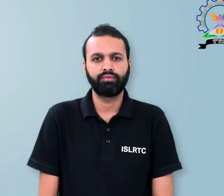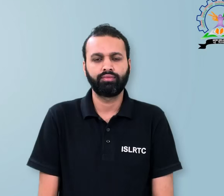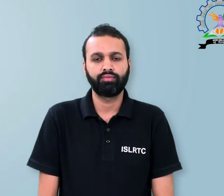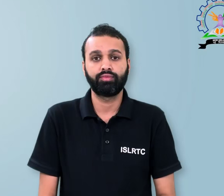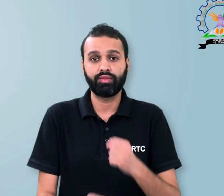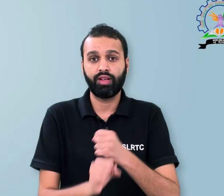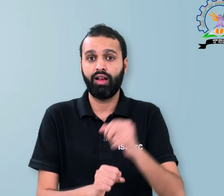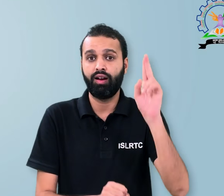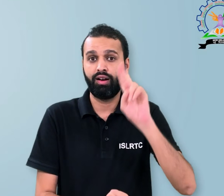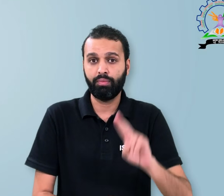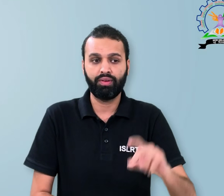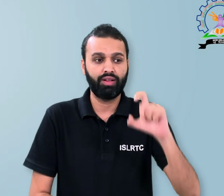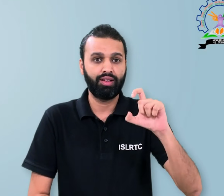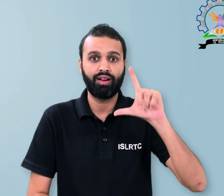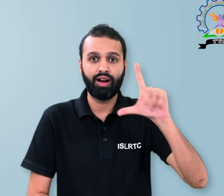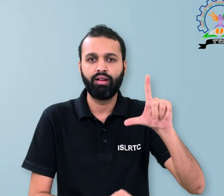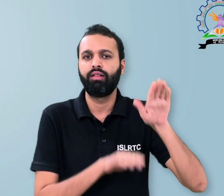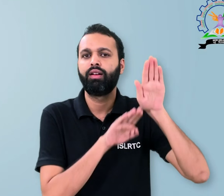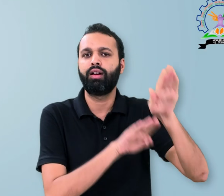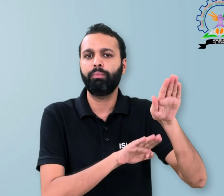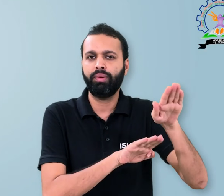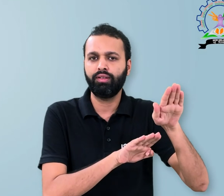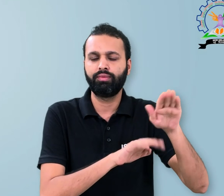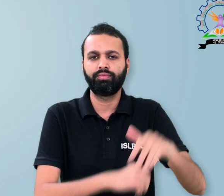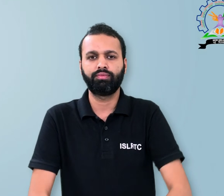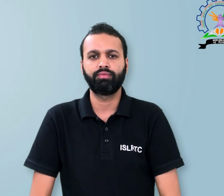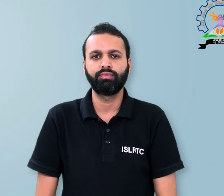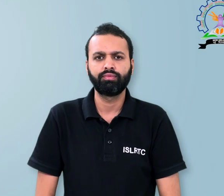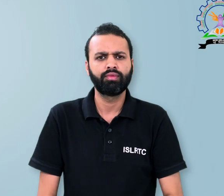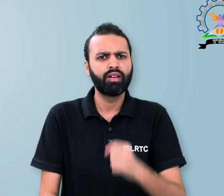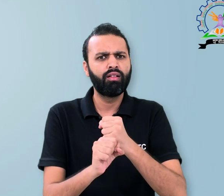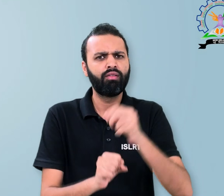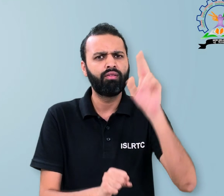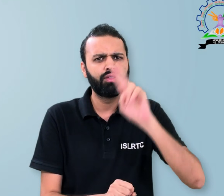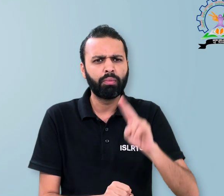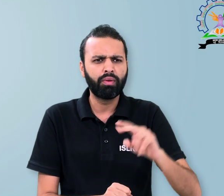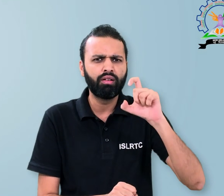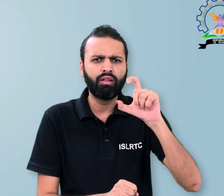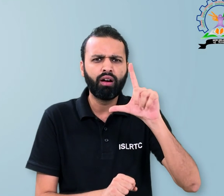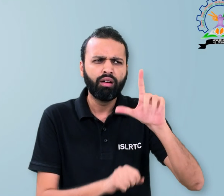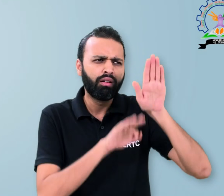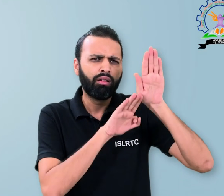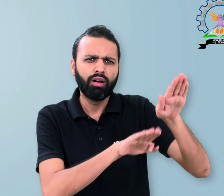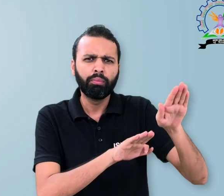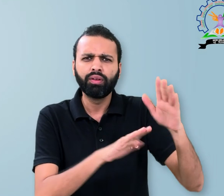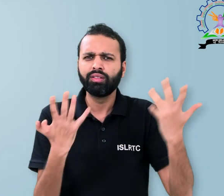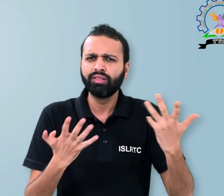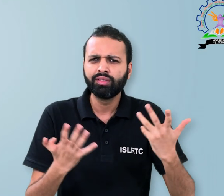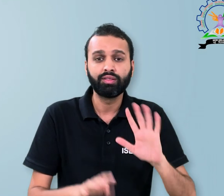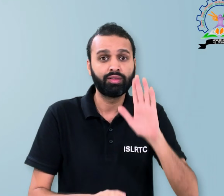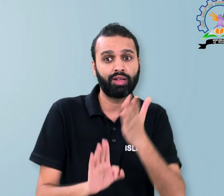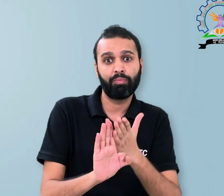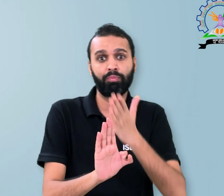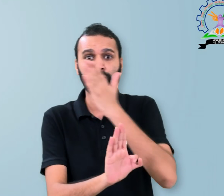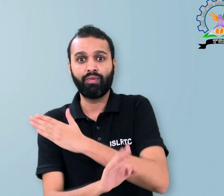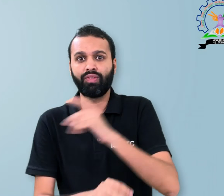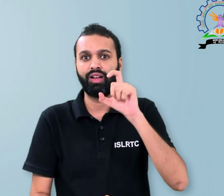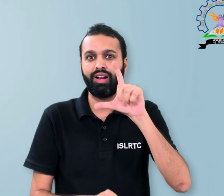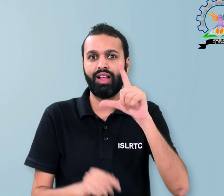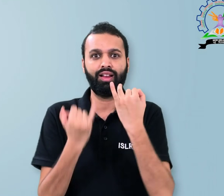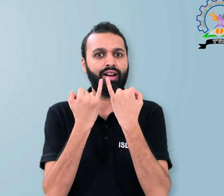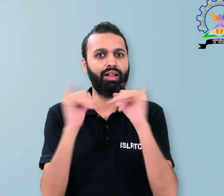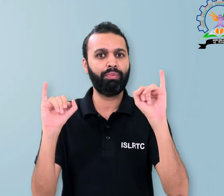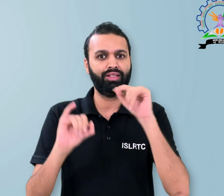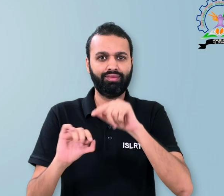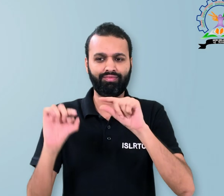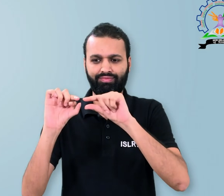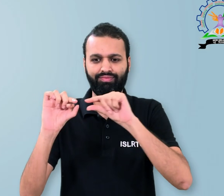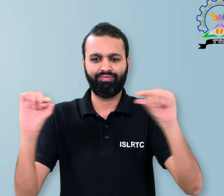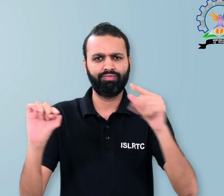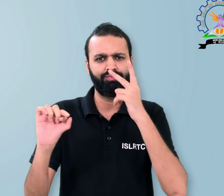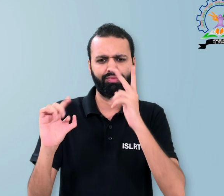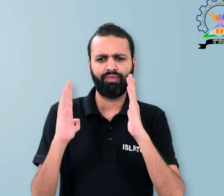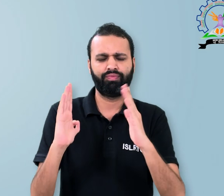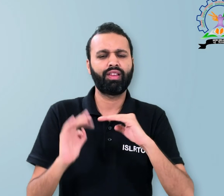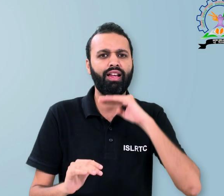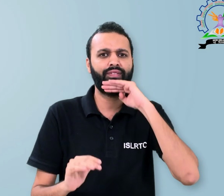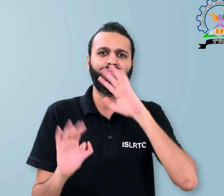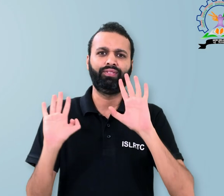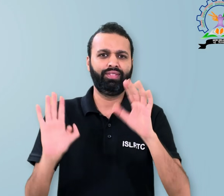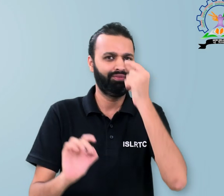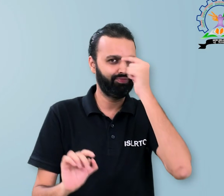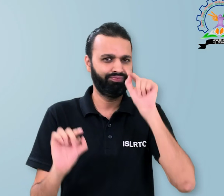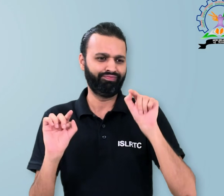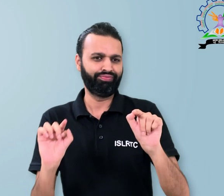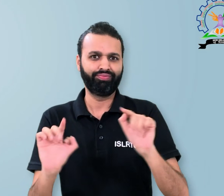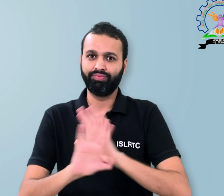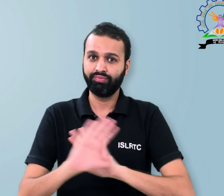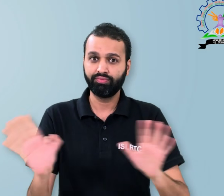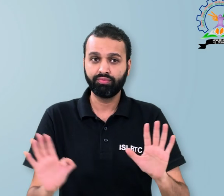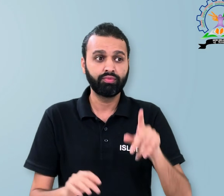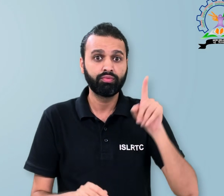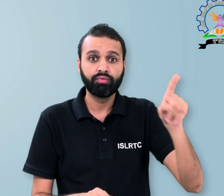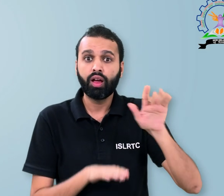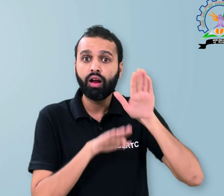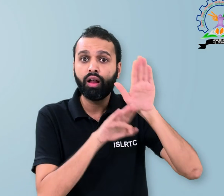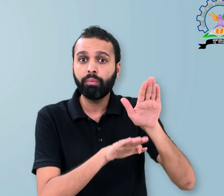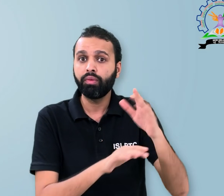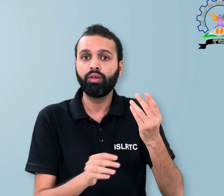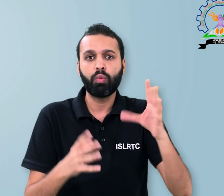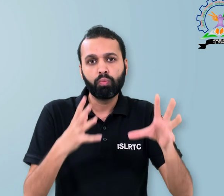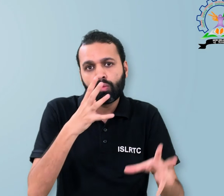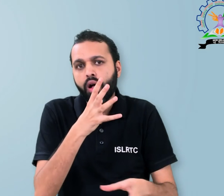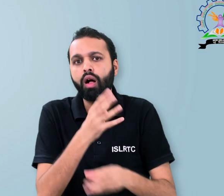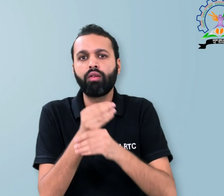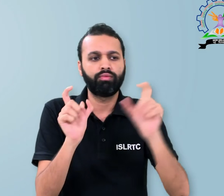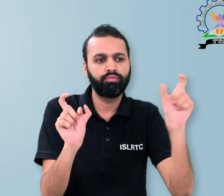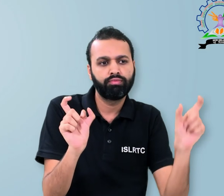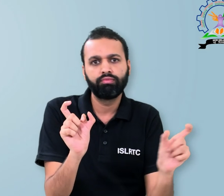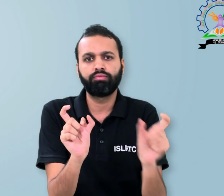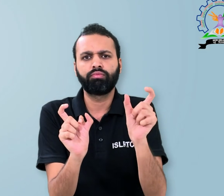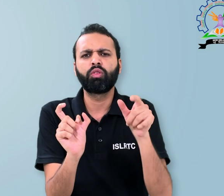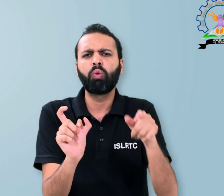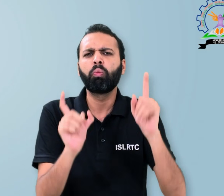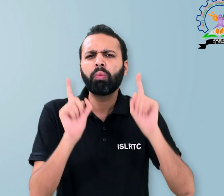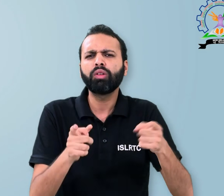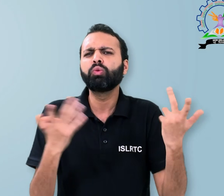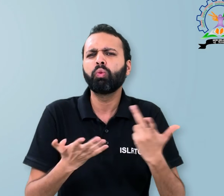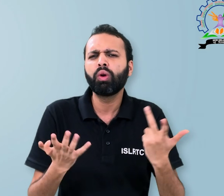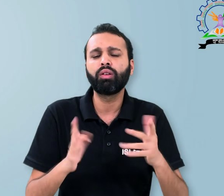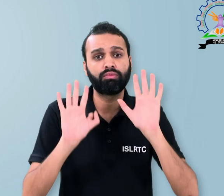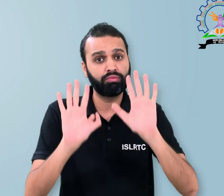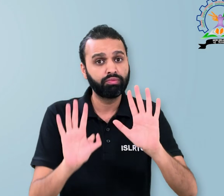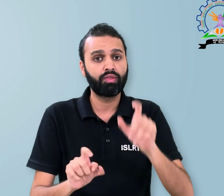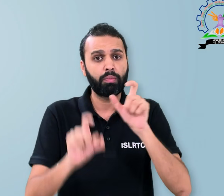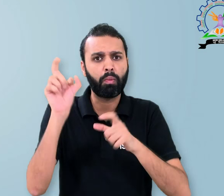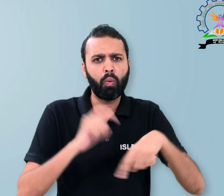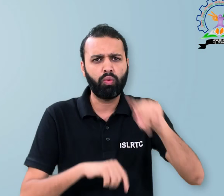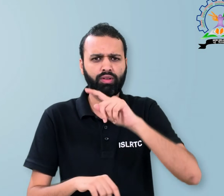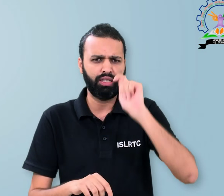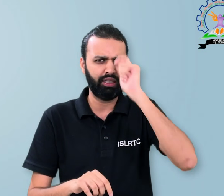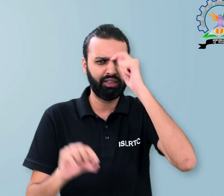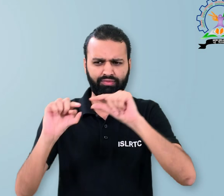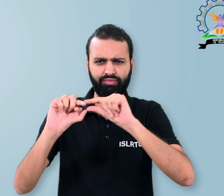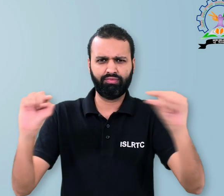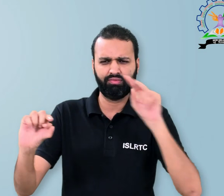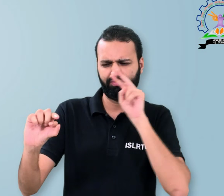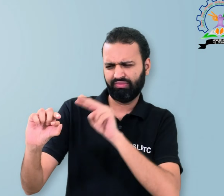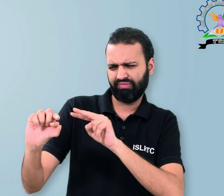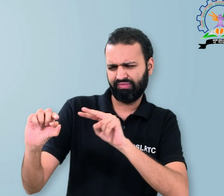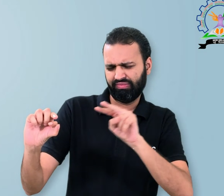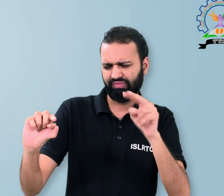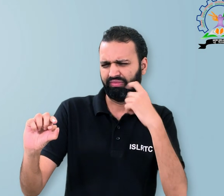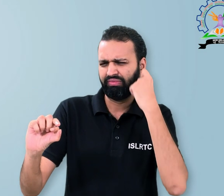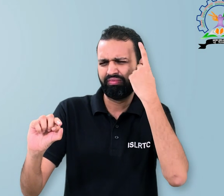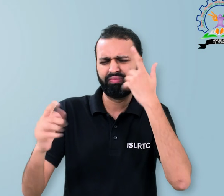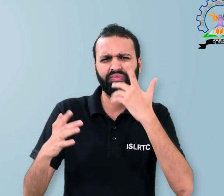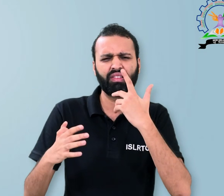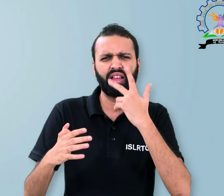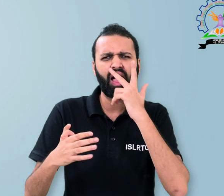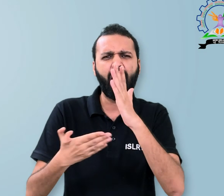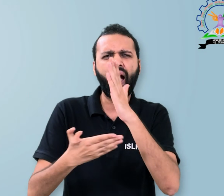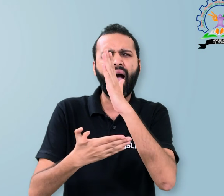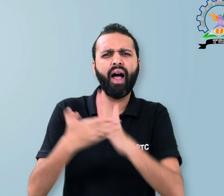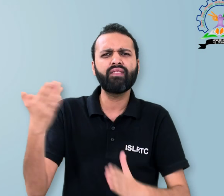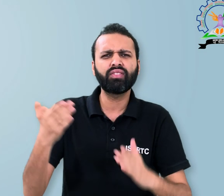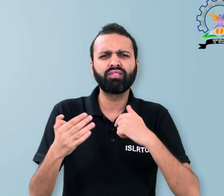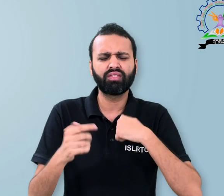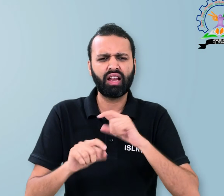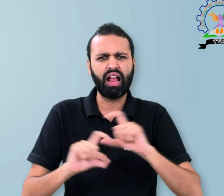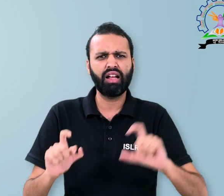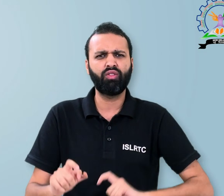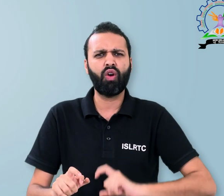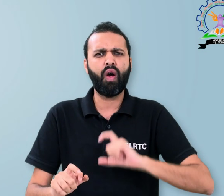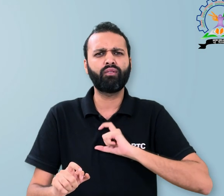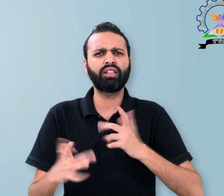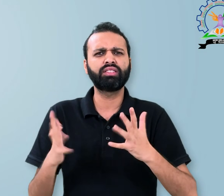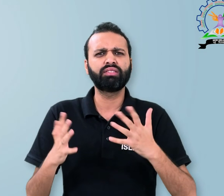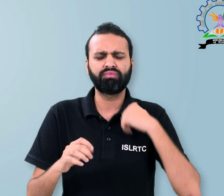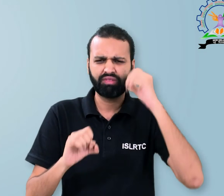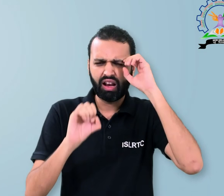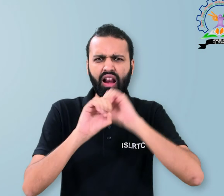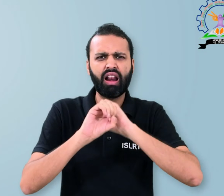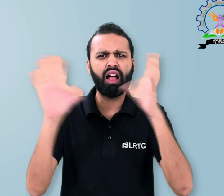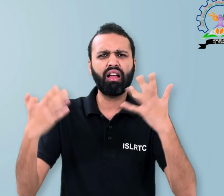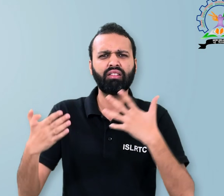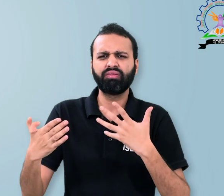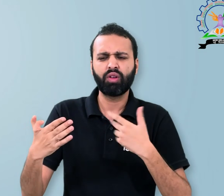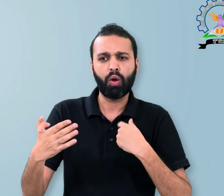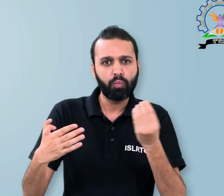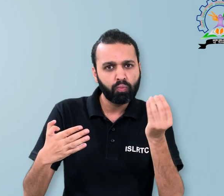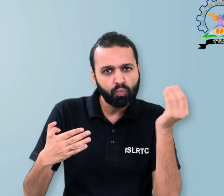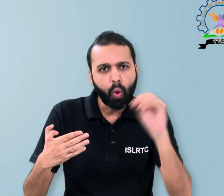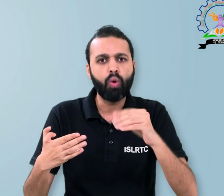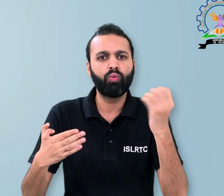Dependant Clause A dependent clause, also known as a subordinate clause, cannot stand alone as a complete sentence because it does not express a complete thought.